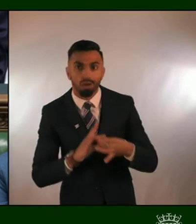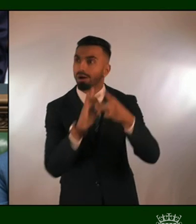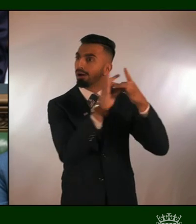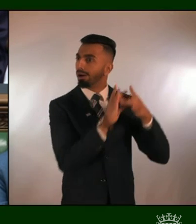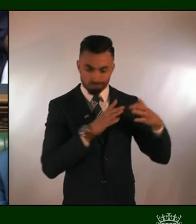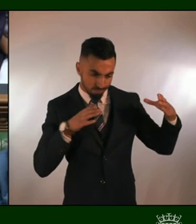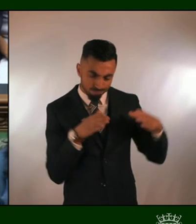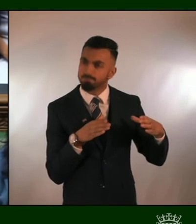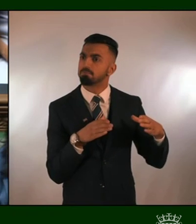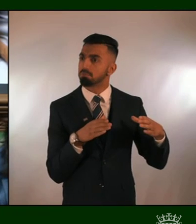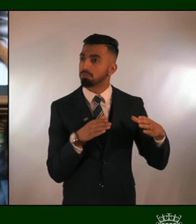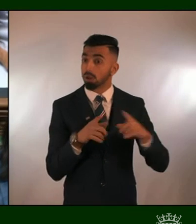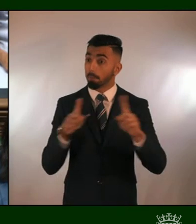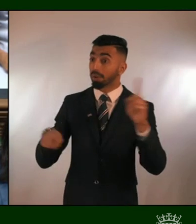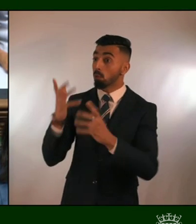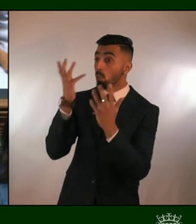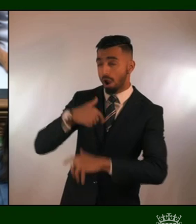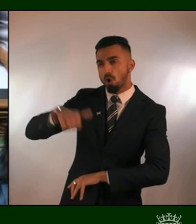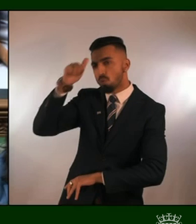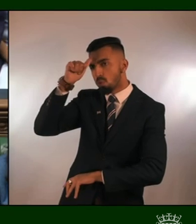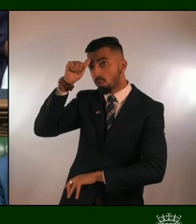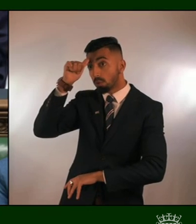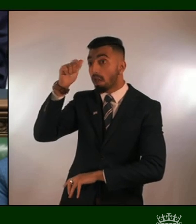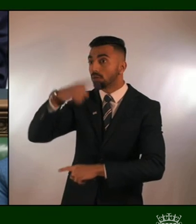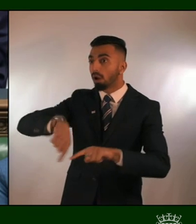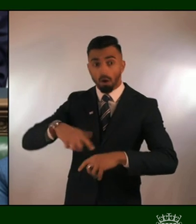We will protect our country and our people.